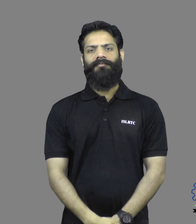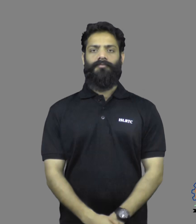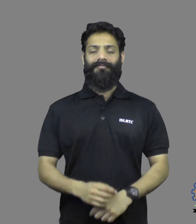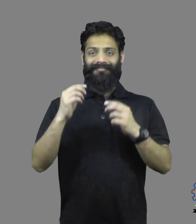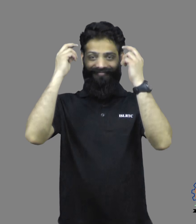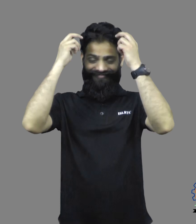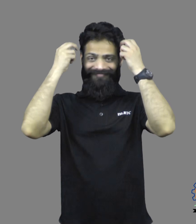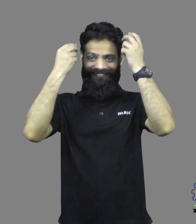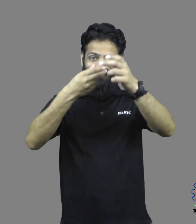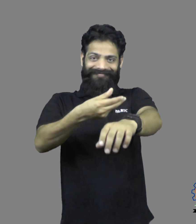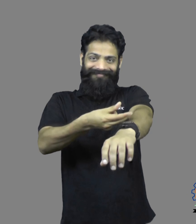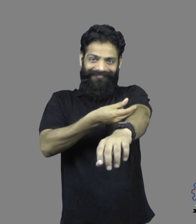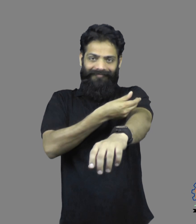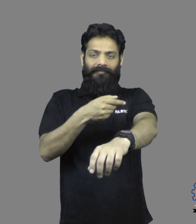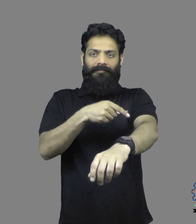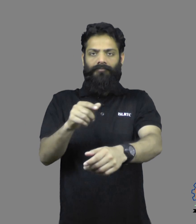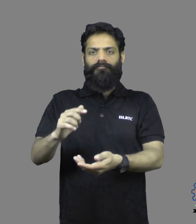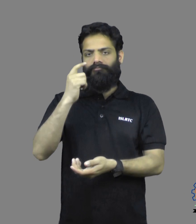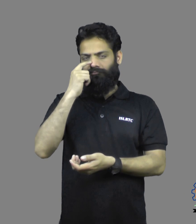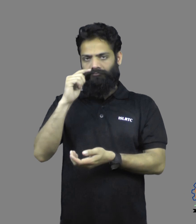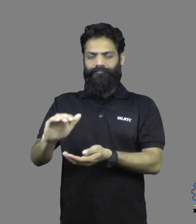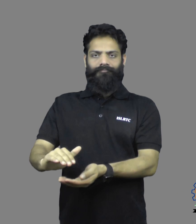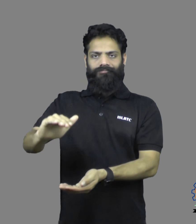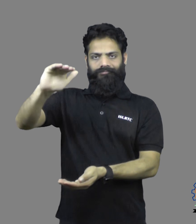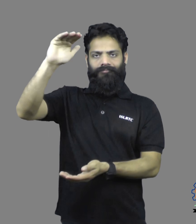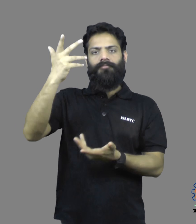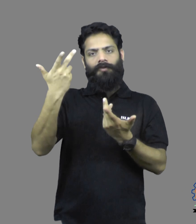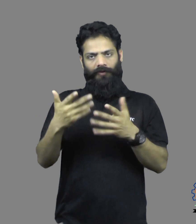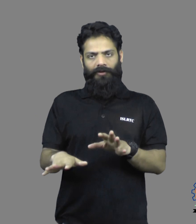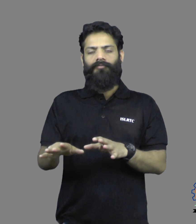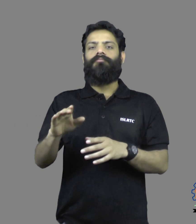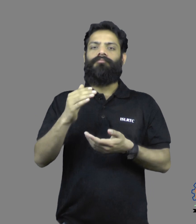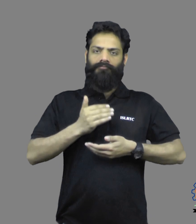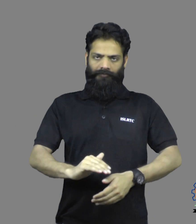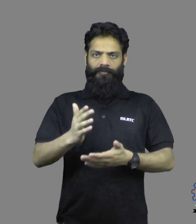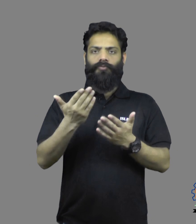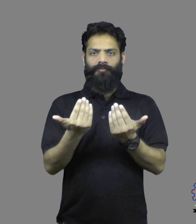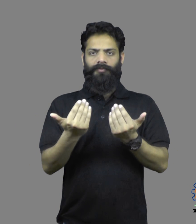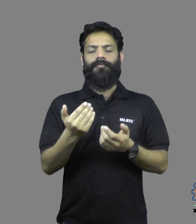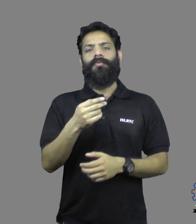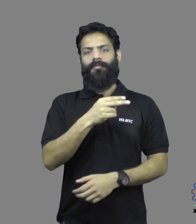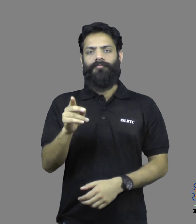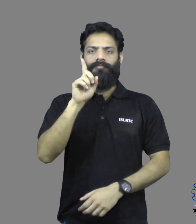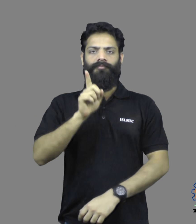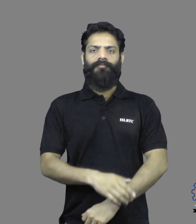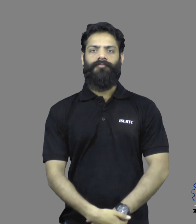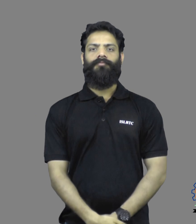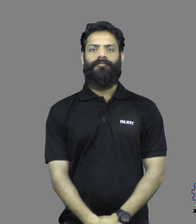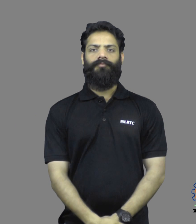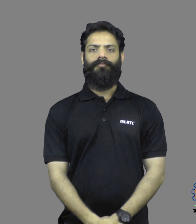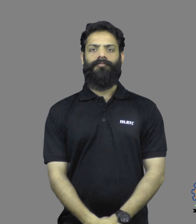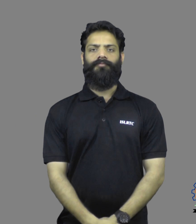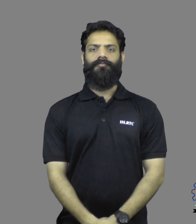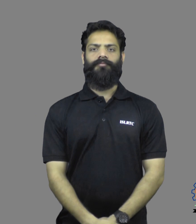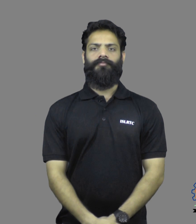Ewe